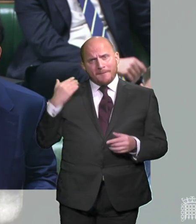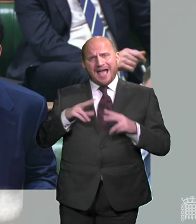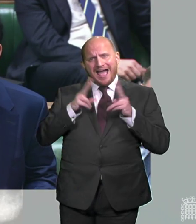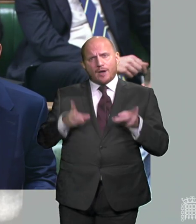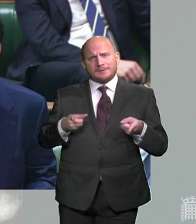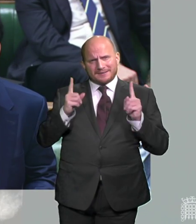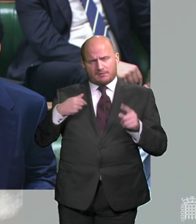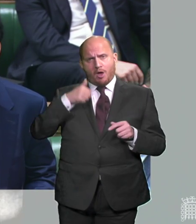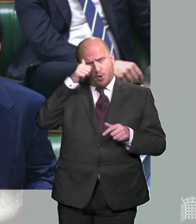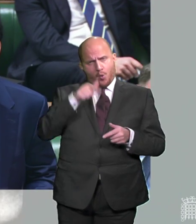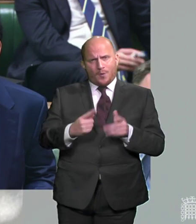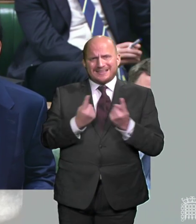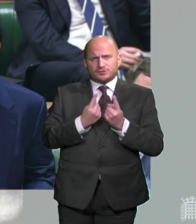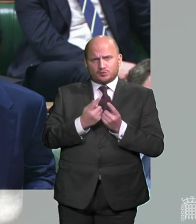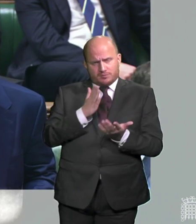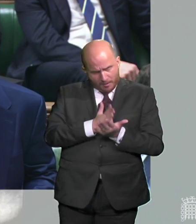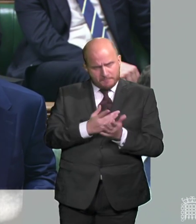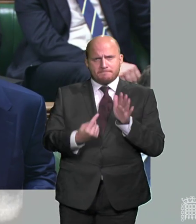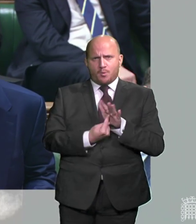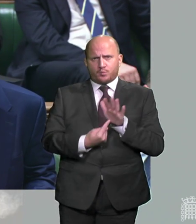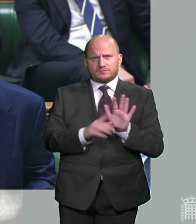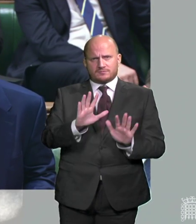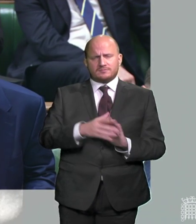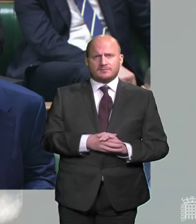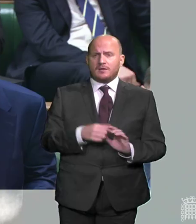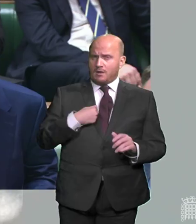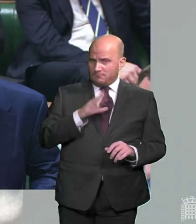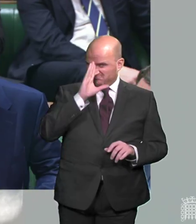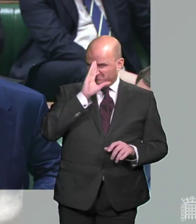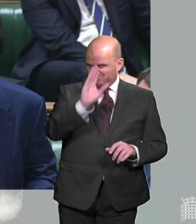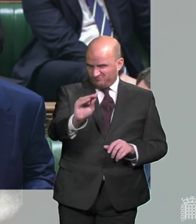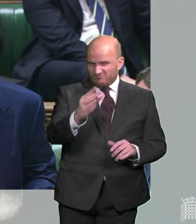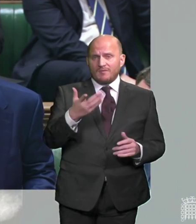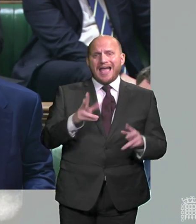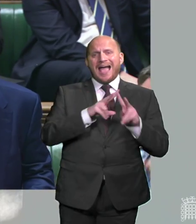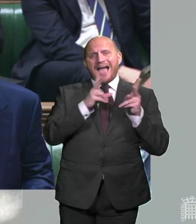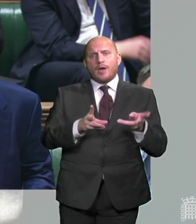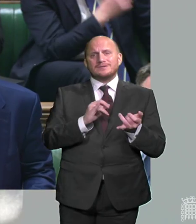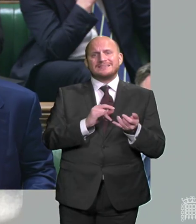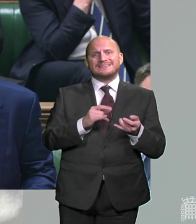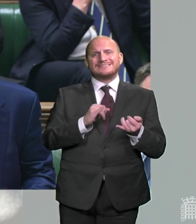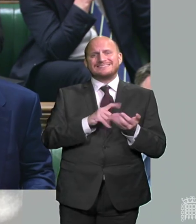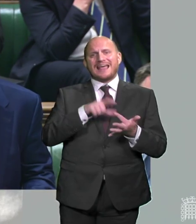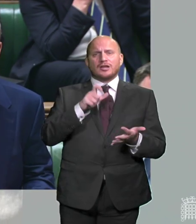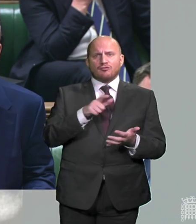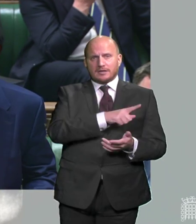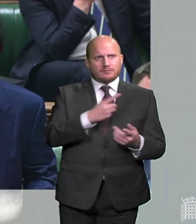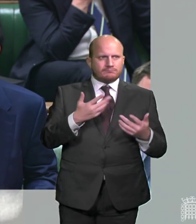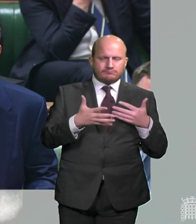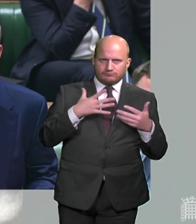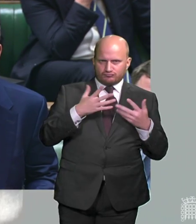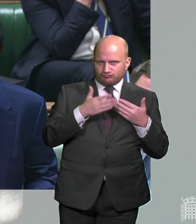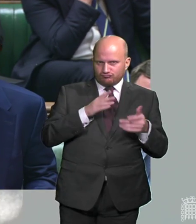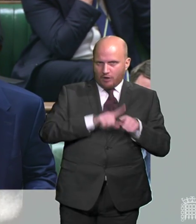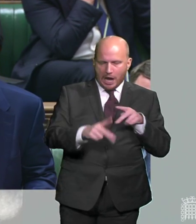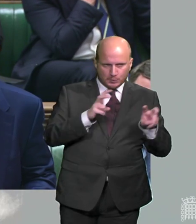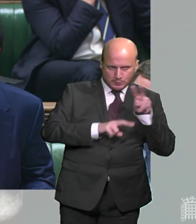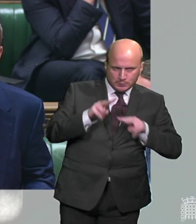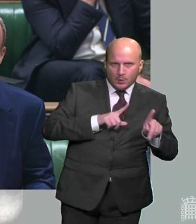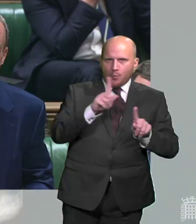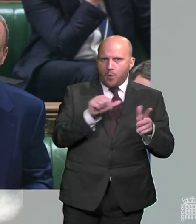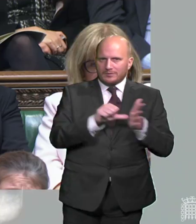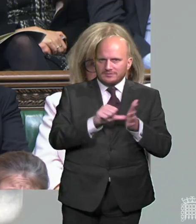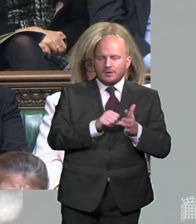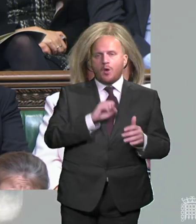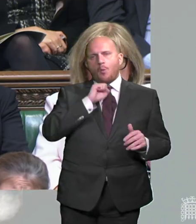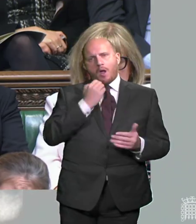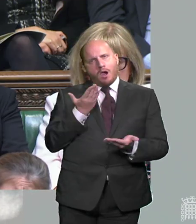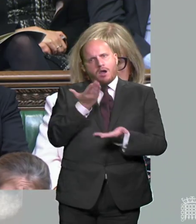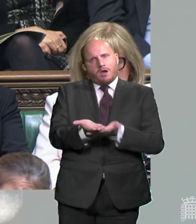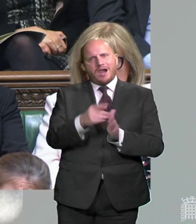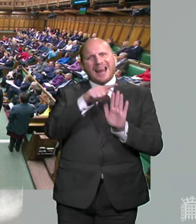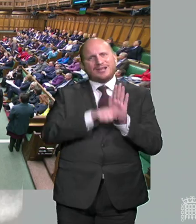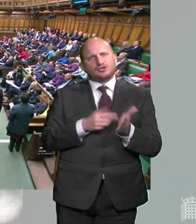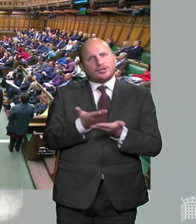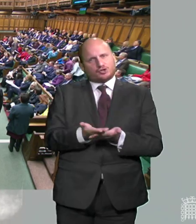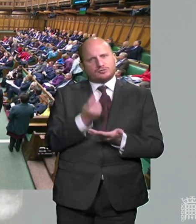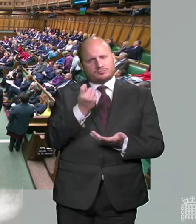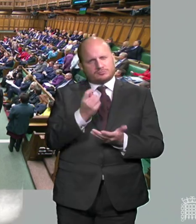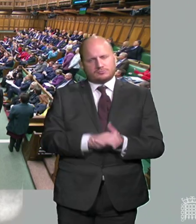I can tell the honourable Lady that the Secretary of State for Levelling Up, Housing and Communities is looking very carefully at the situation of renters and landlords, and legislation is to be brought forward shortly.